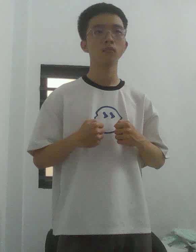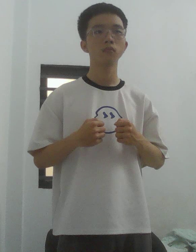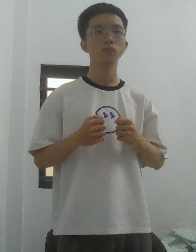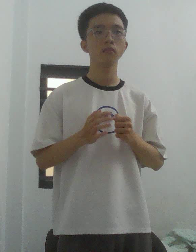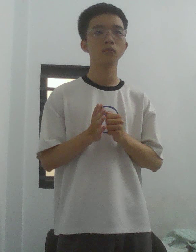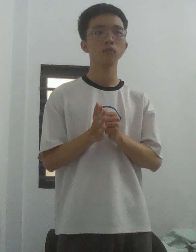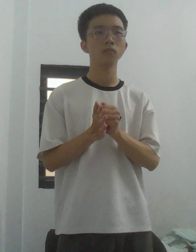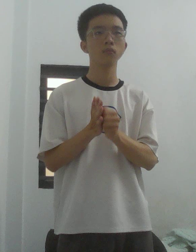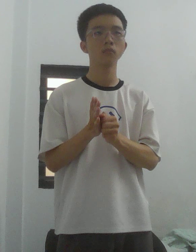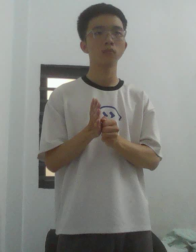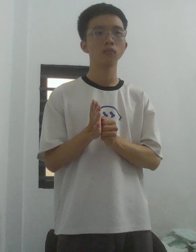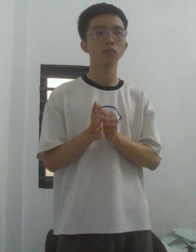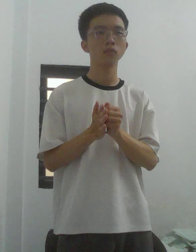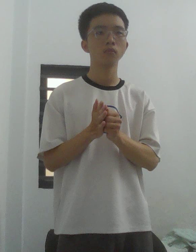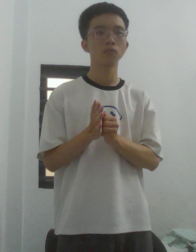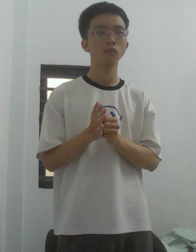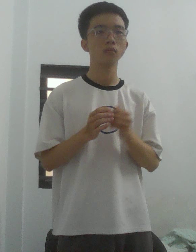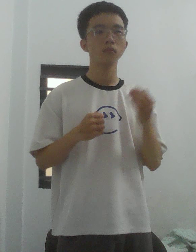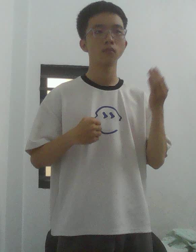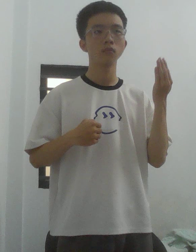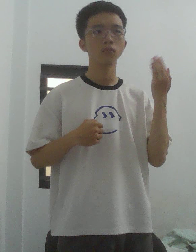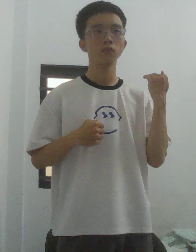thang truoc